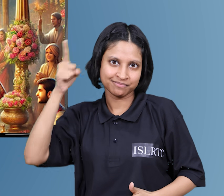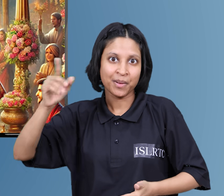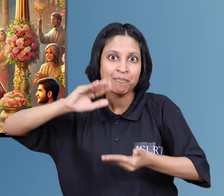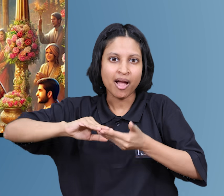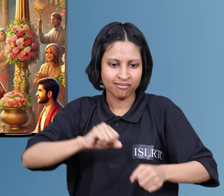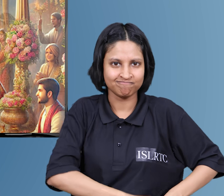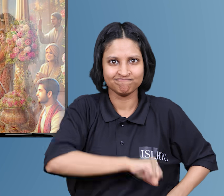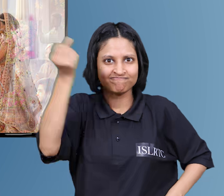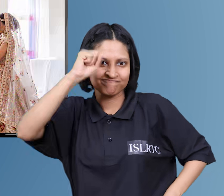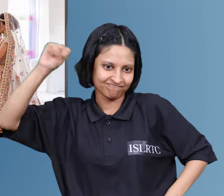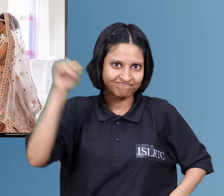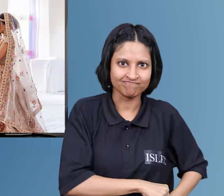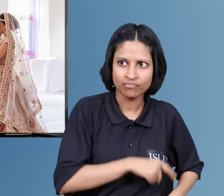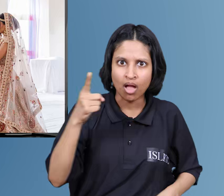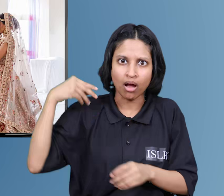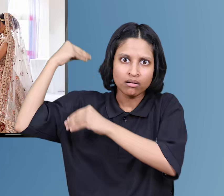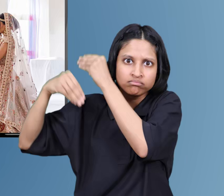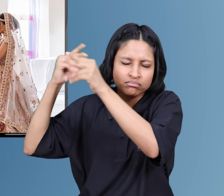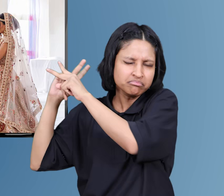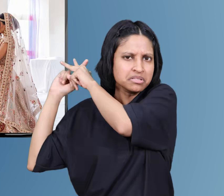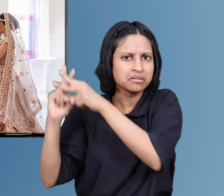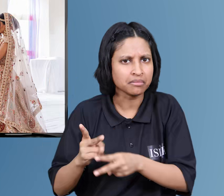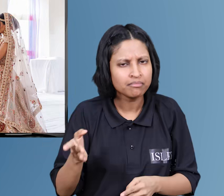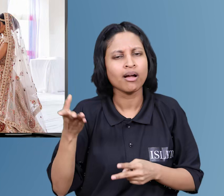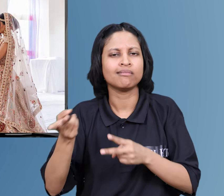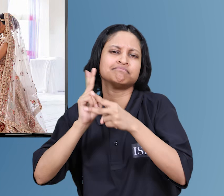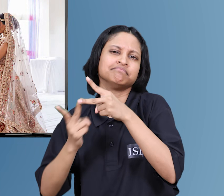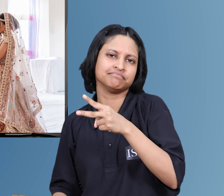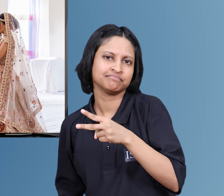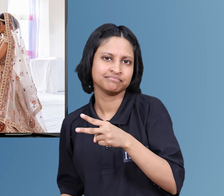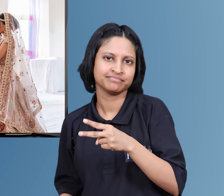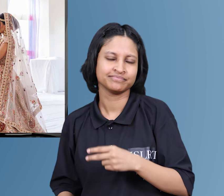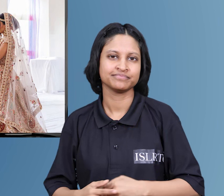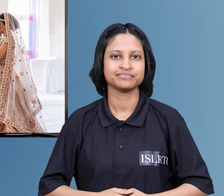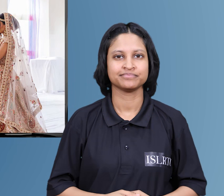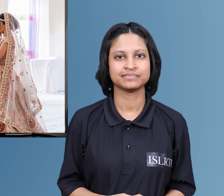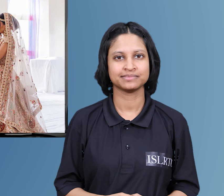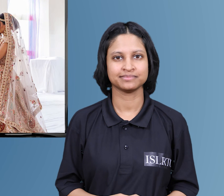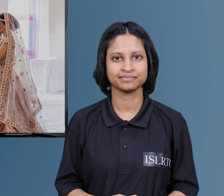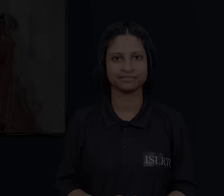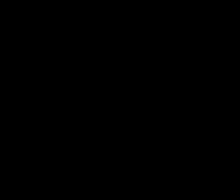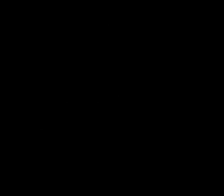The Sikh have a ritual of the groom carrying a sword during his wedding ceremony